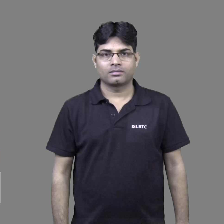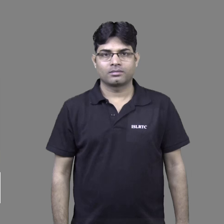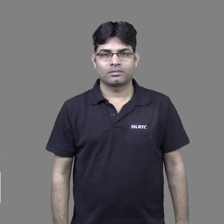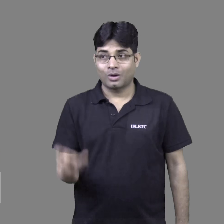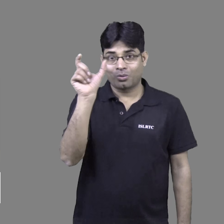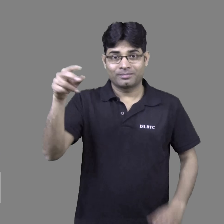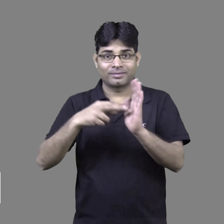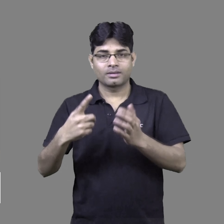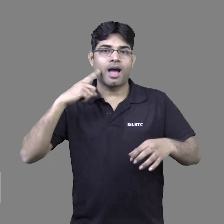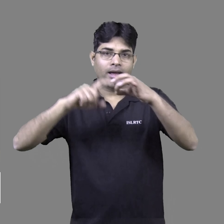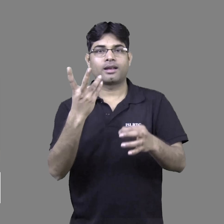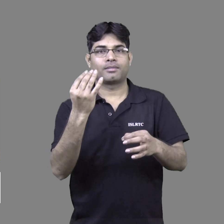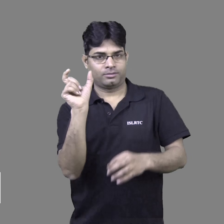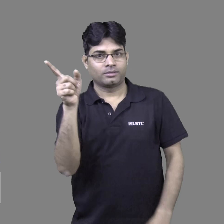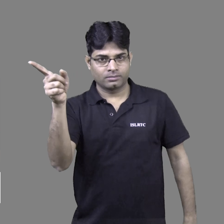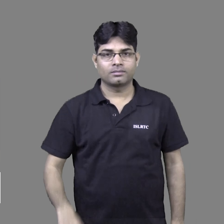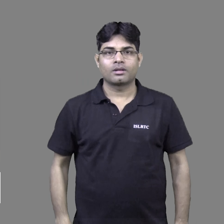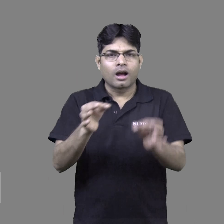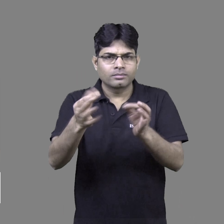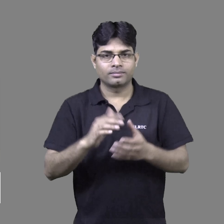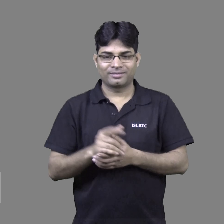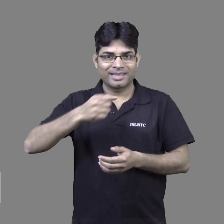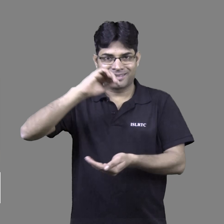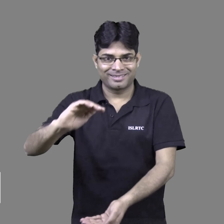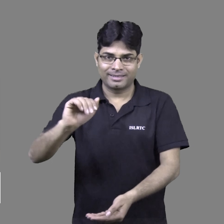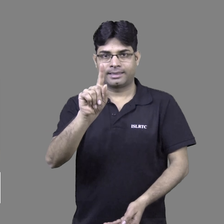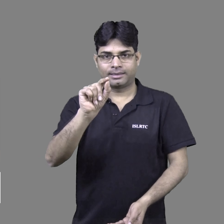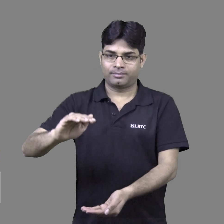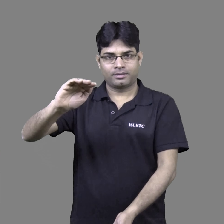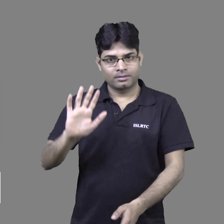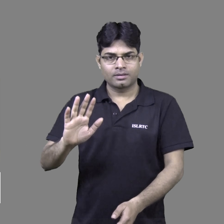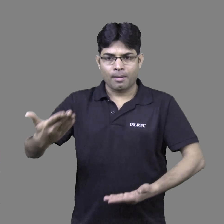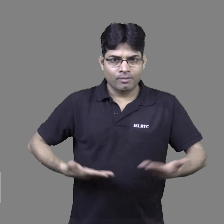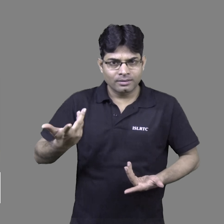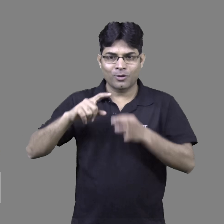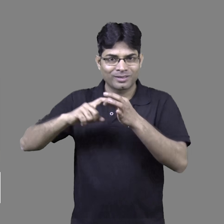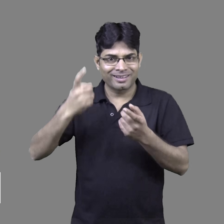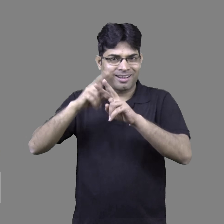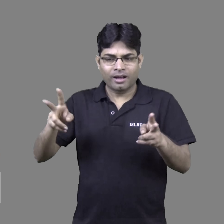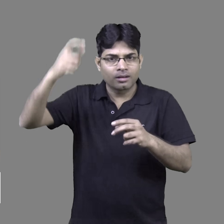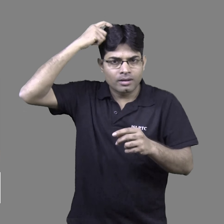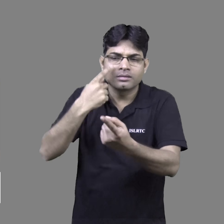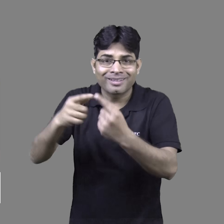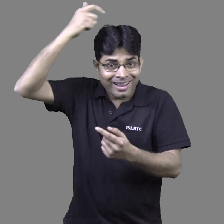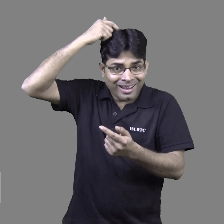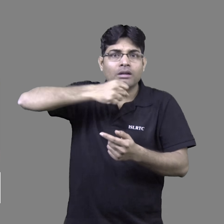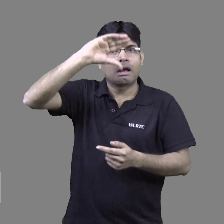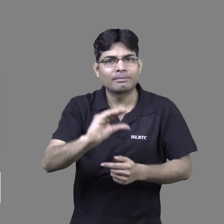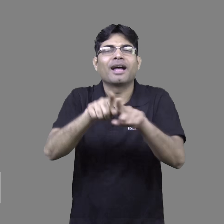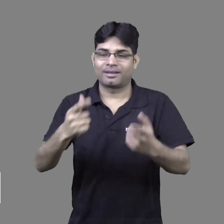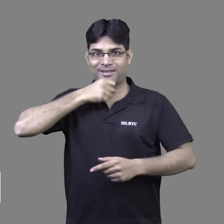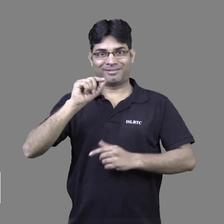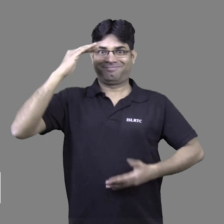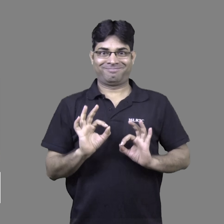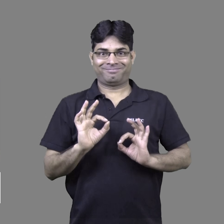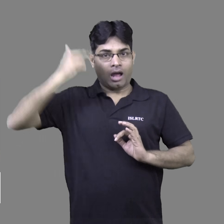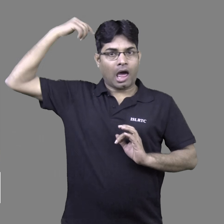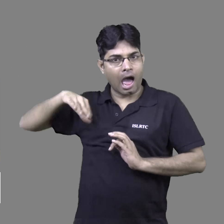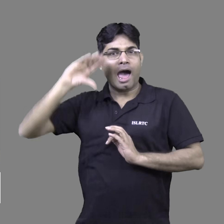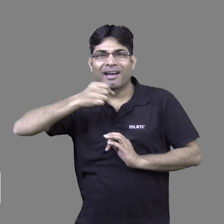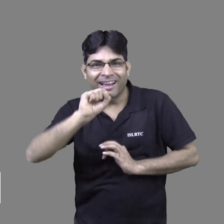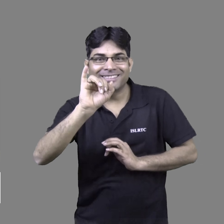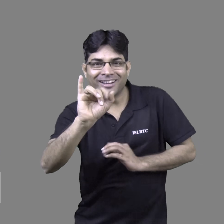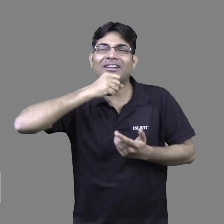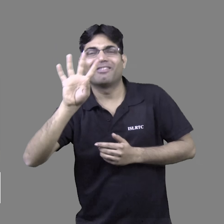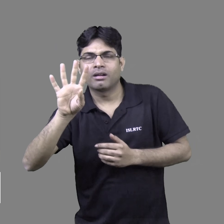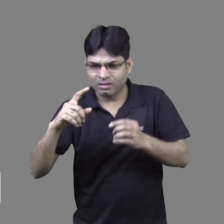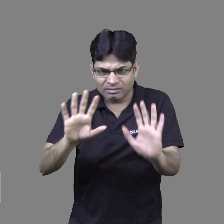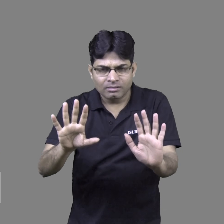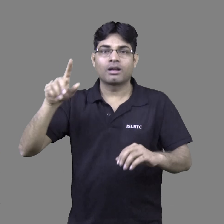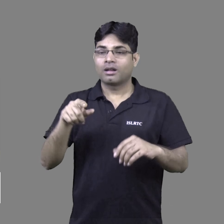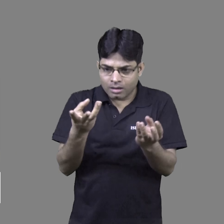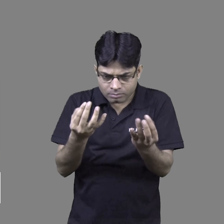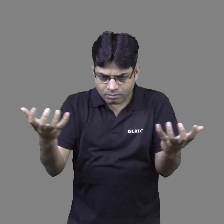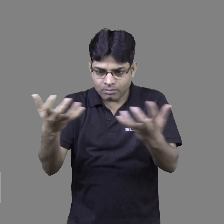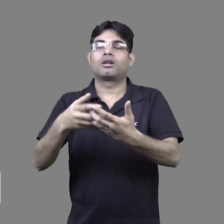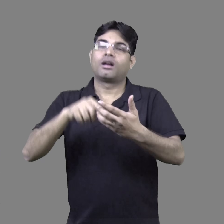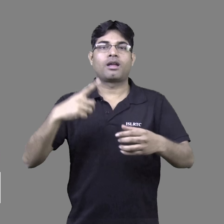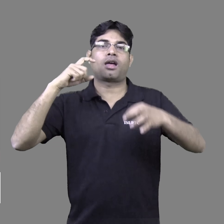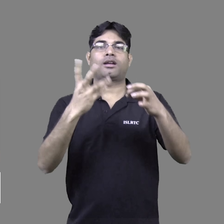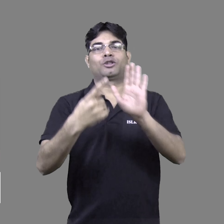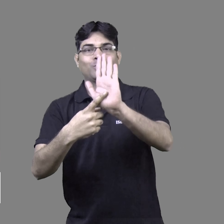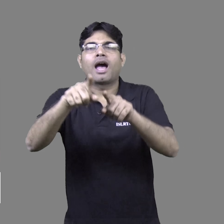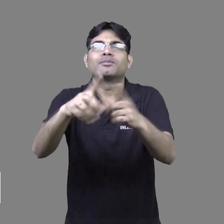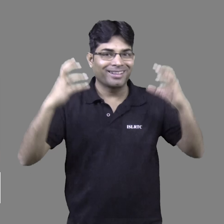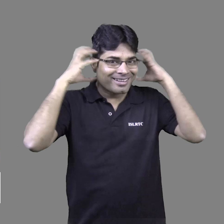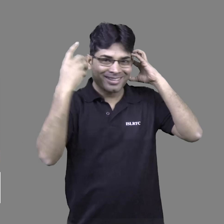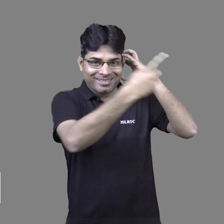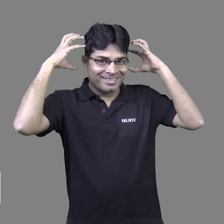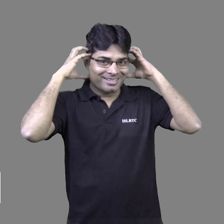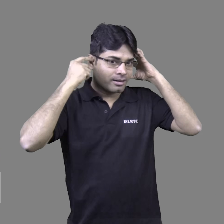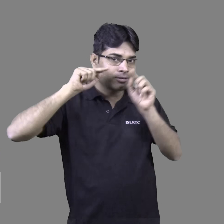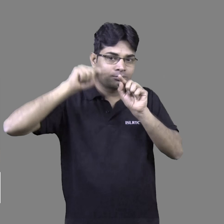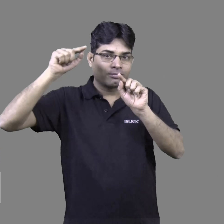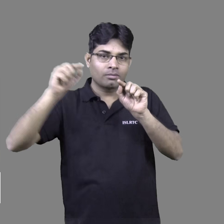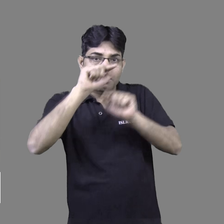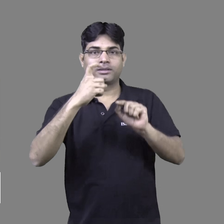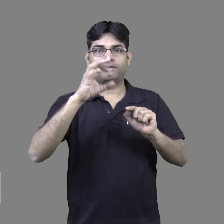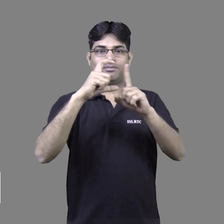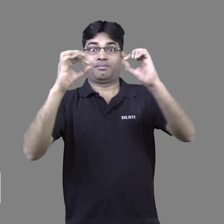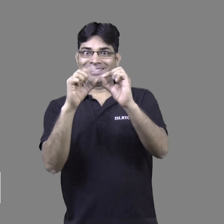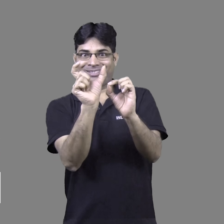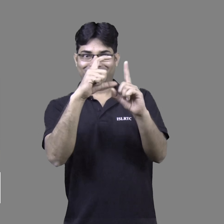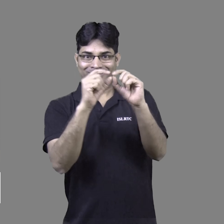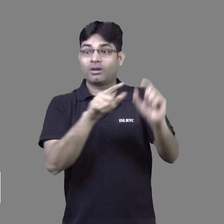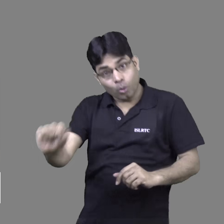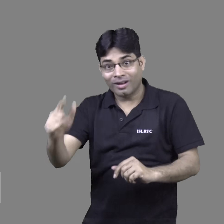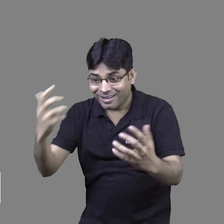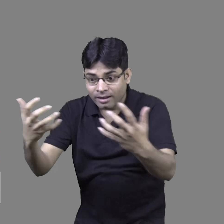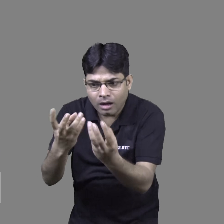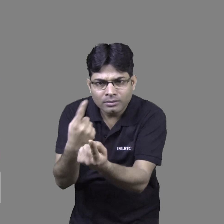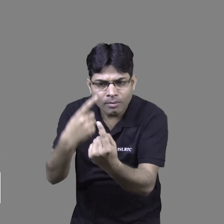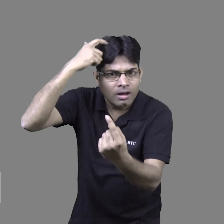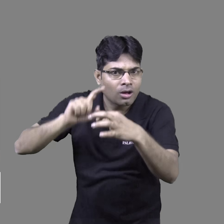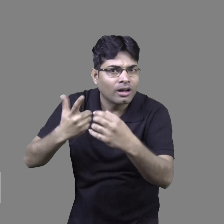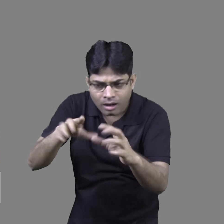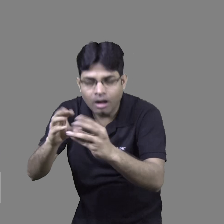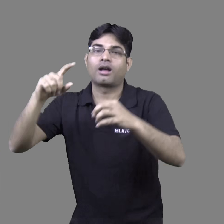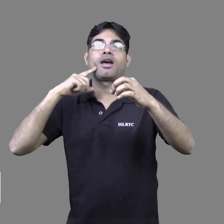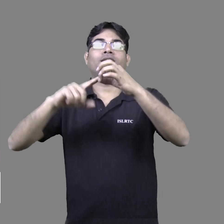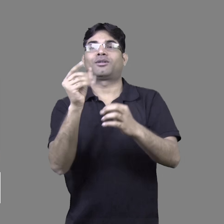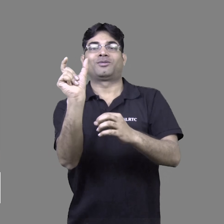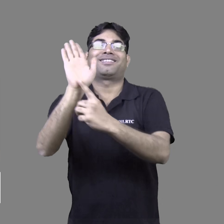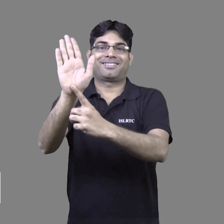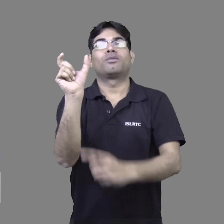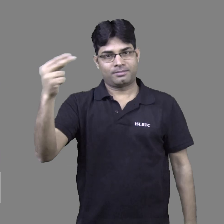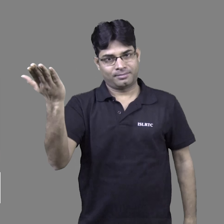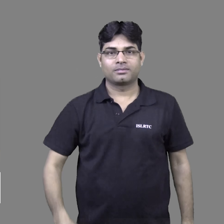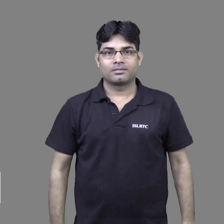Intelligence Quotient (IQ) IQ Test